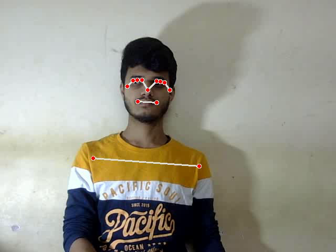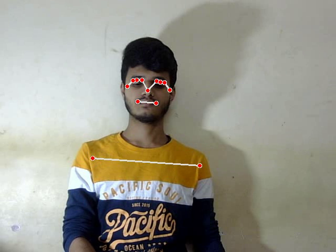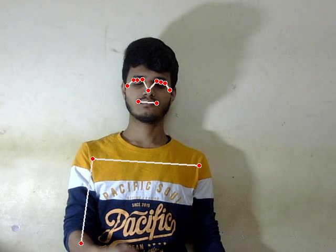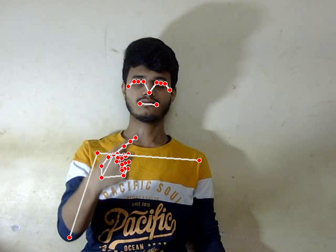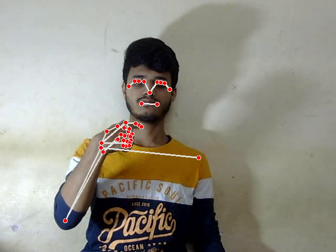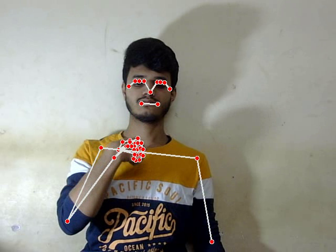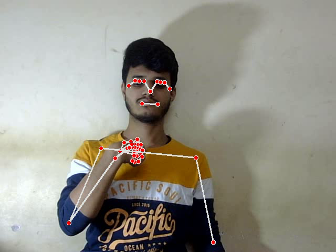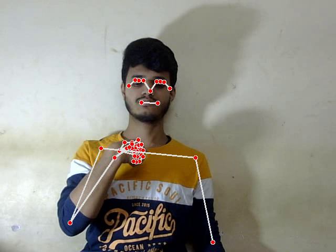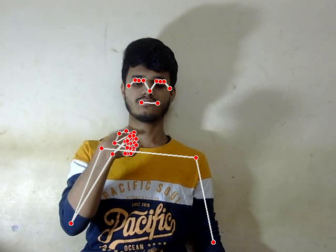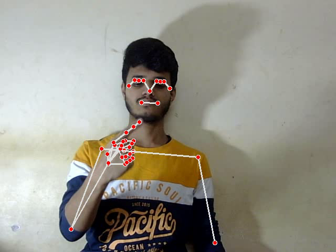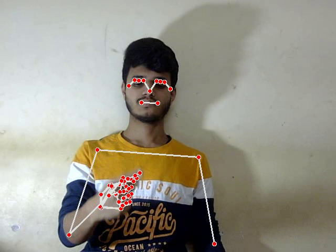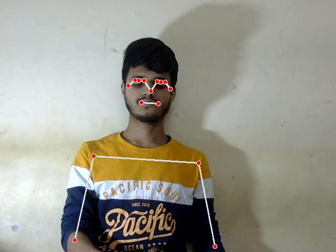I